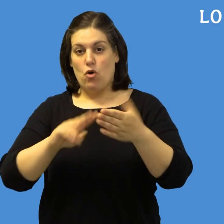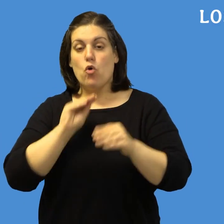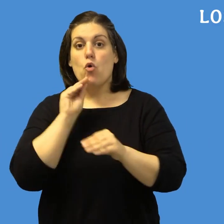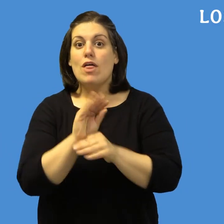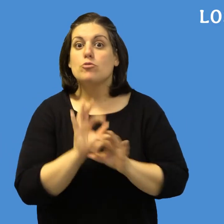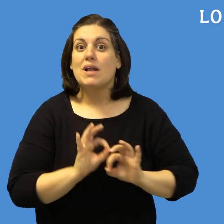cuidar